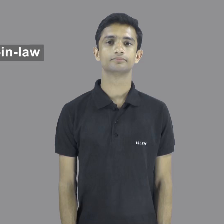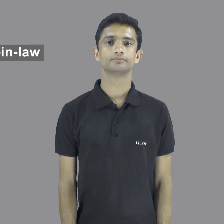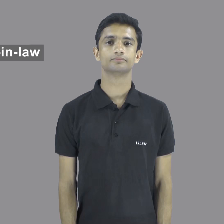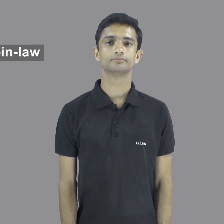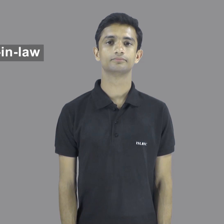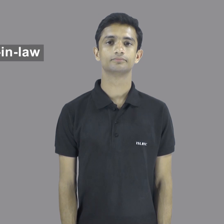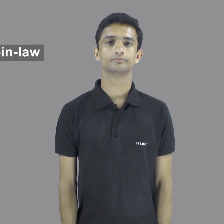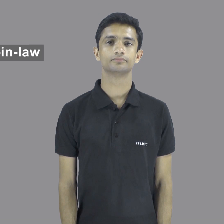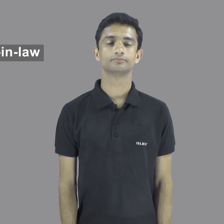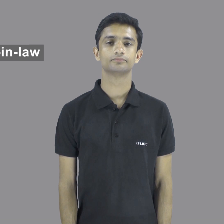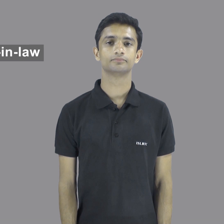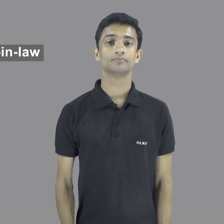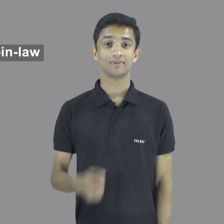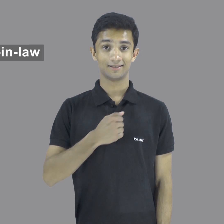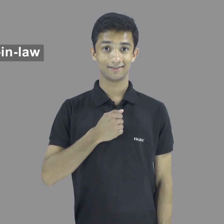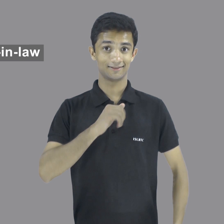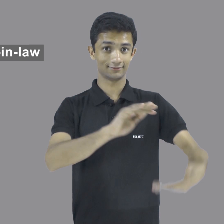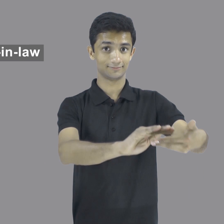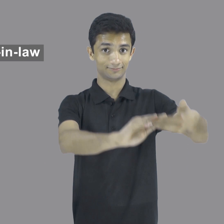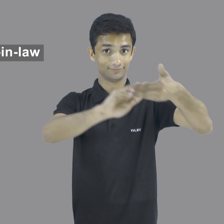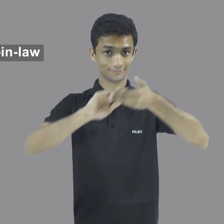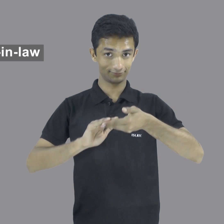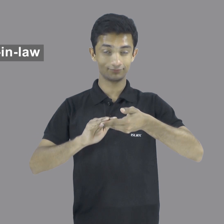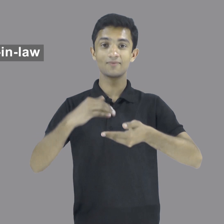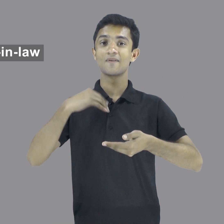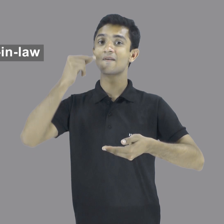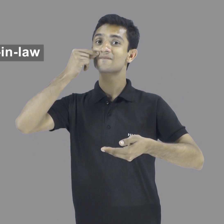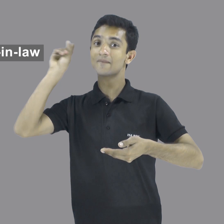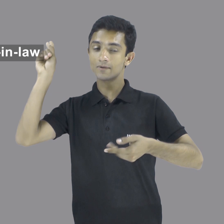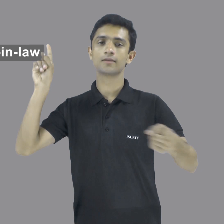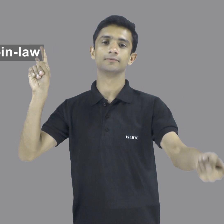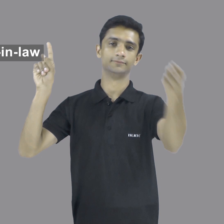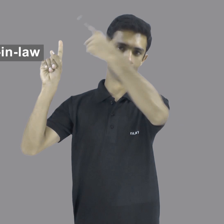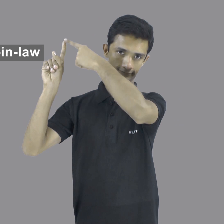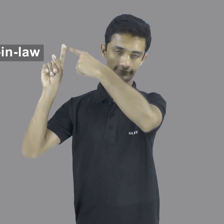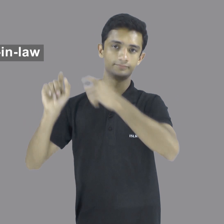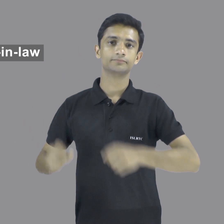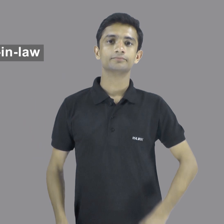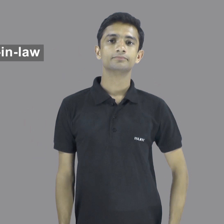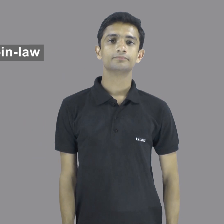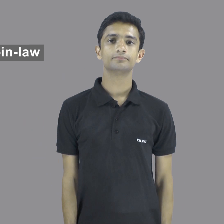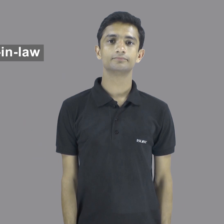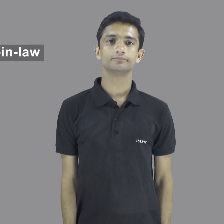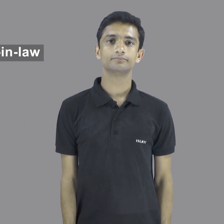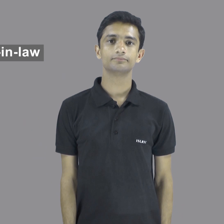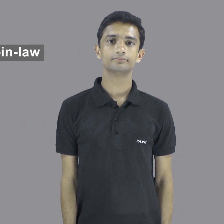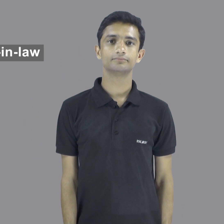Father-In-Law